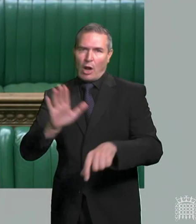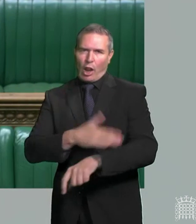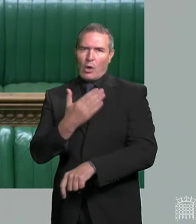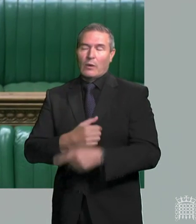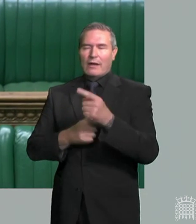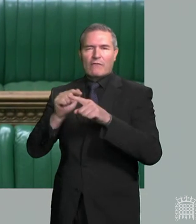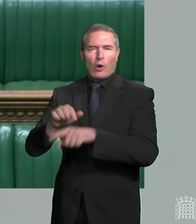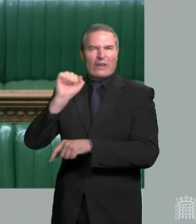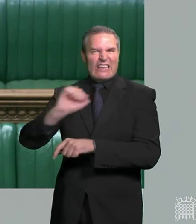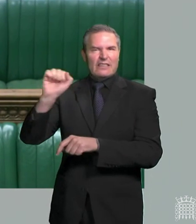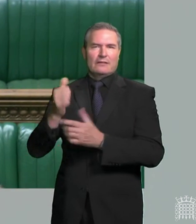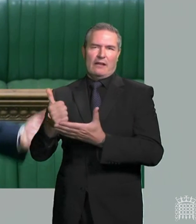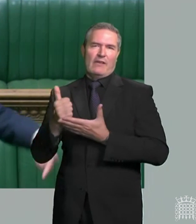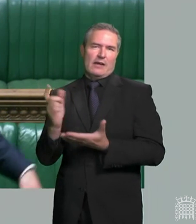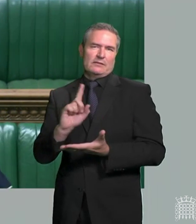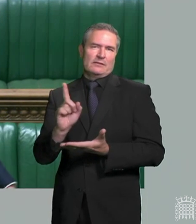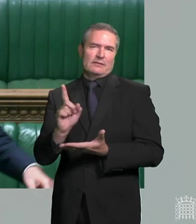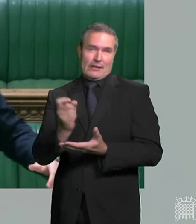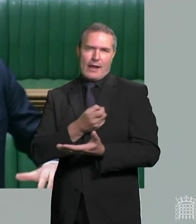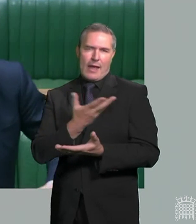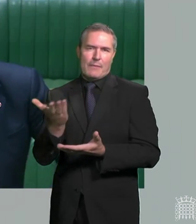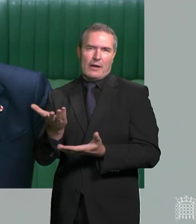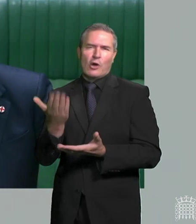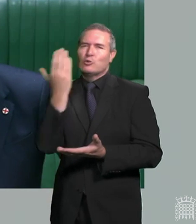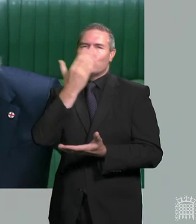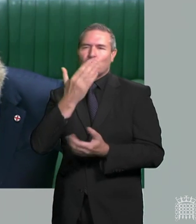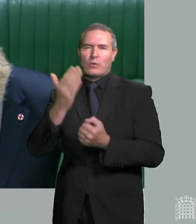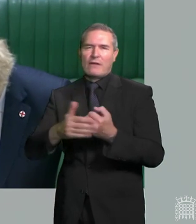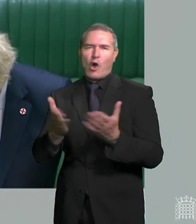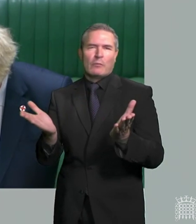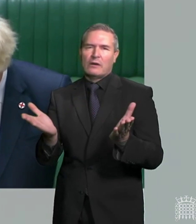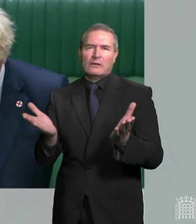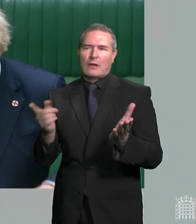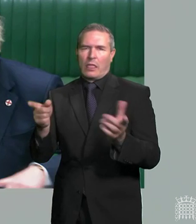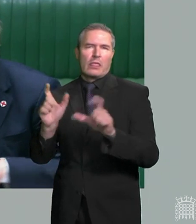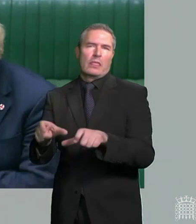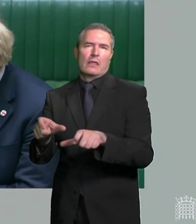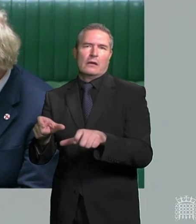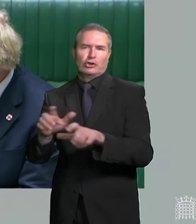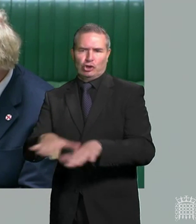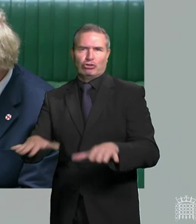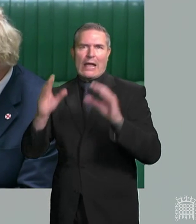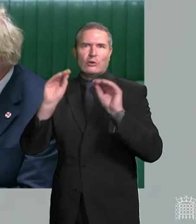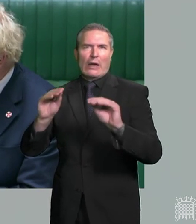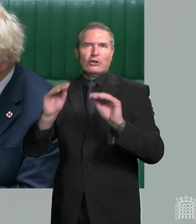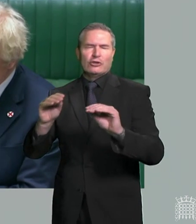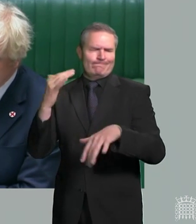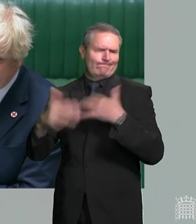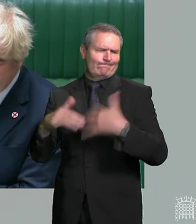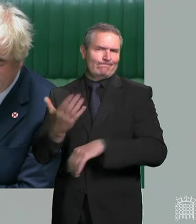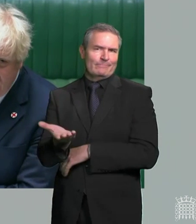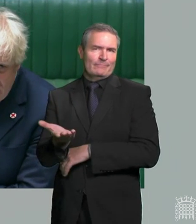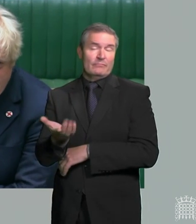If we followed his advice, we would never have got schools open again, with all the damage to kids’ education.